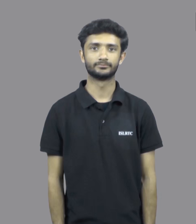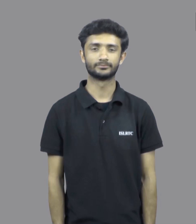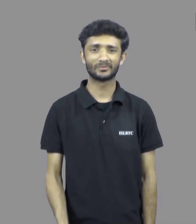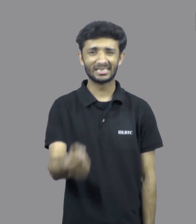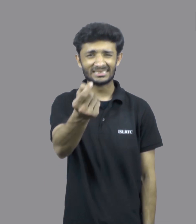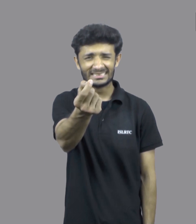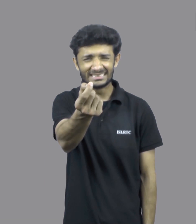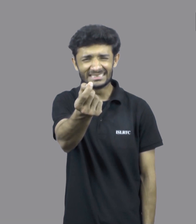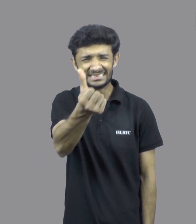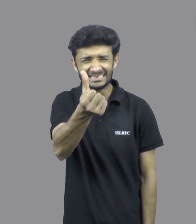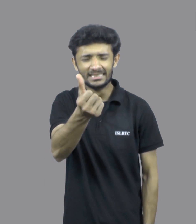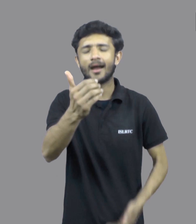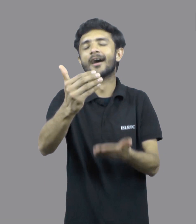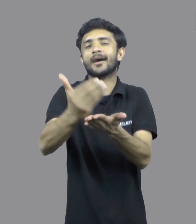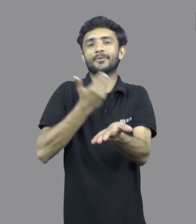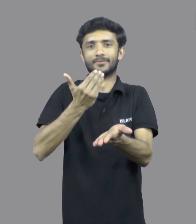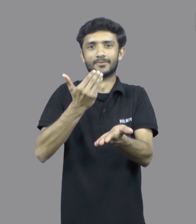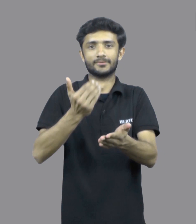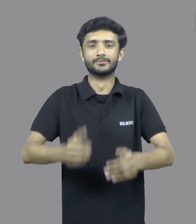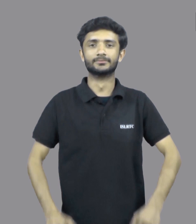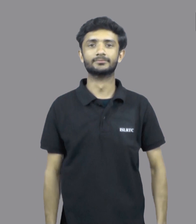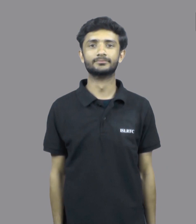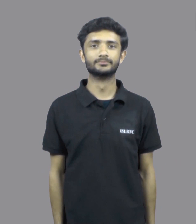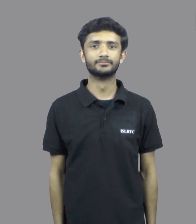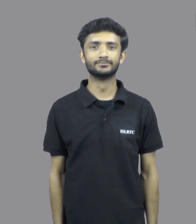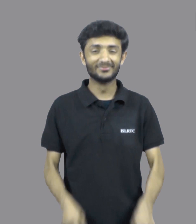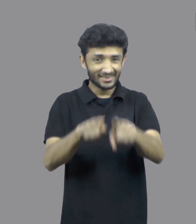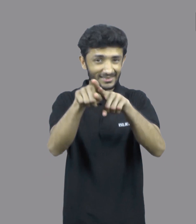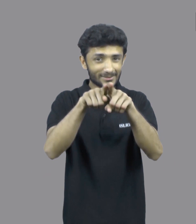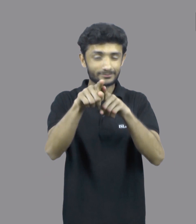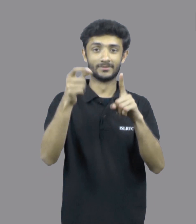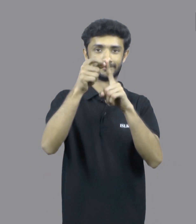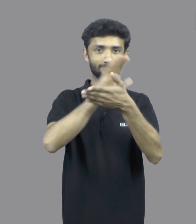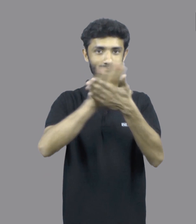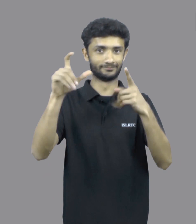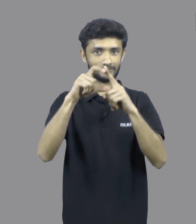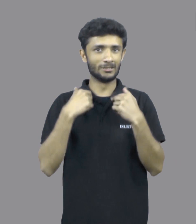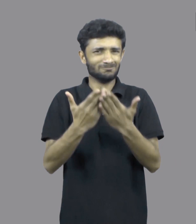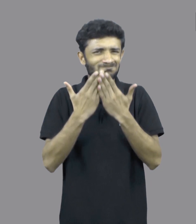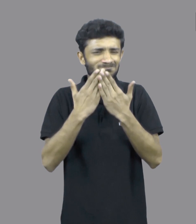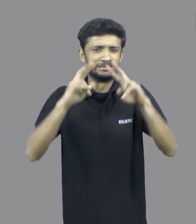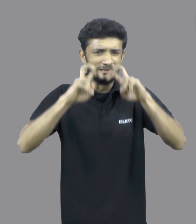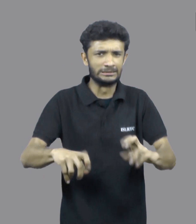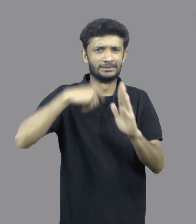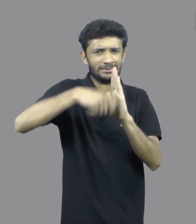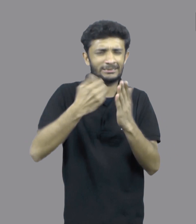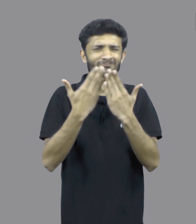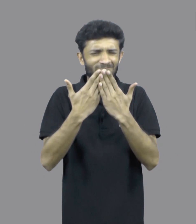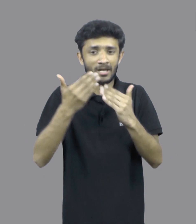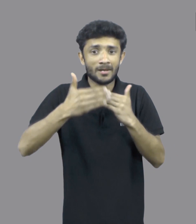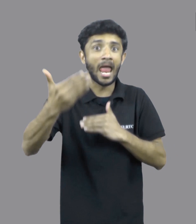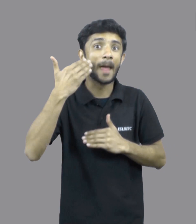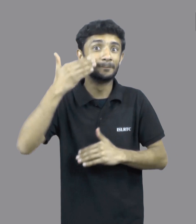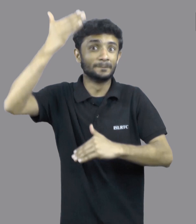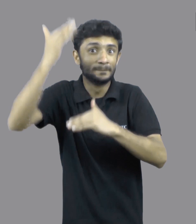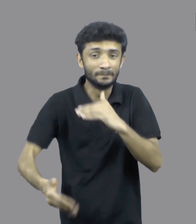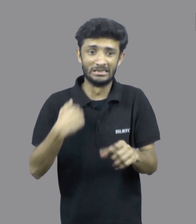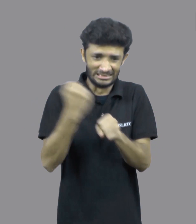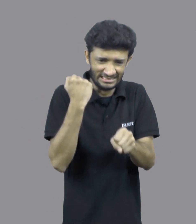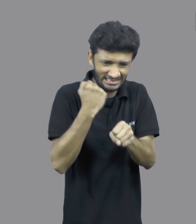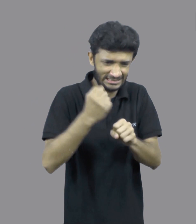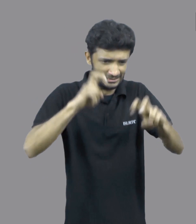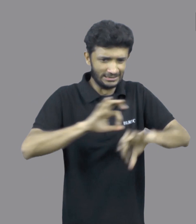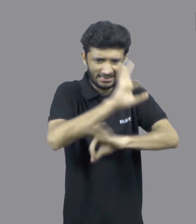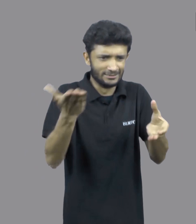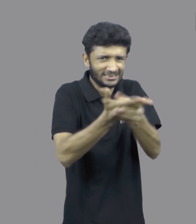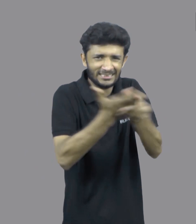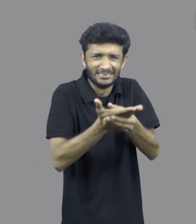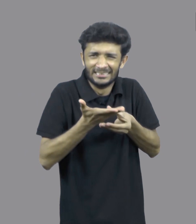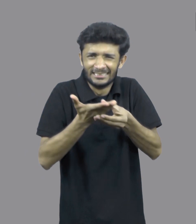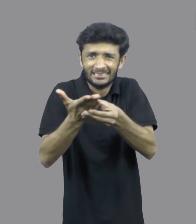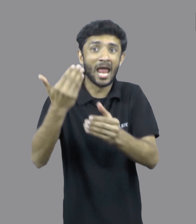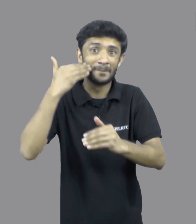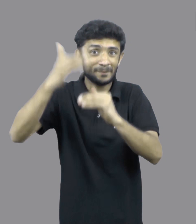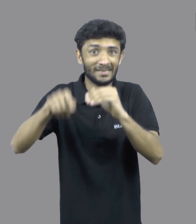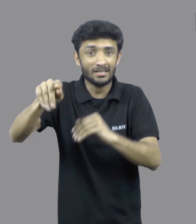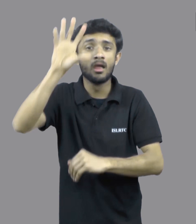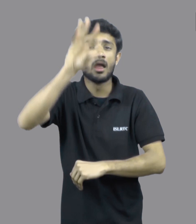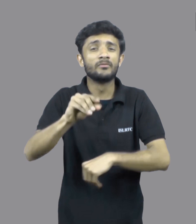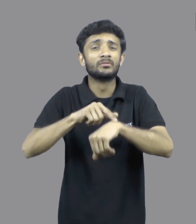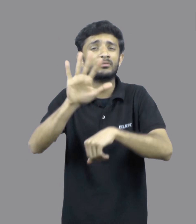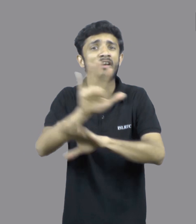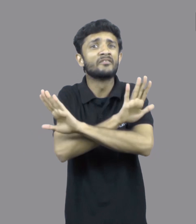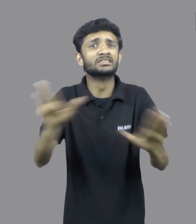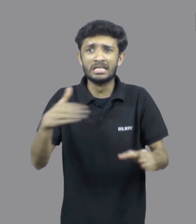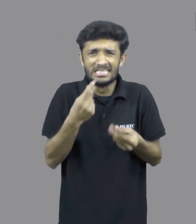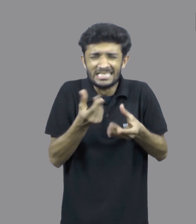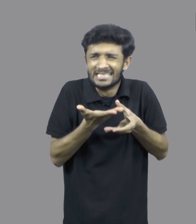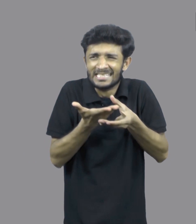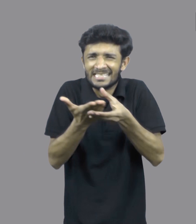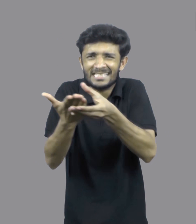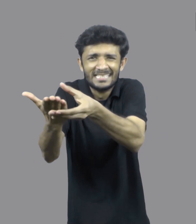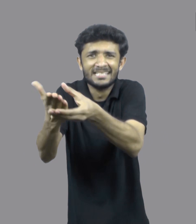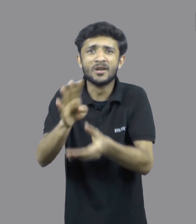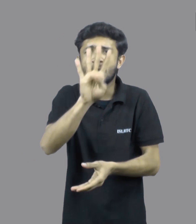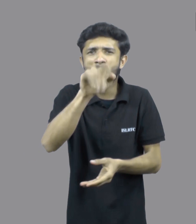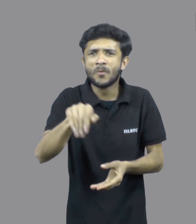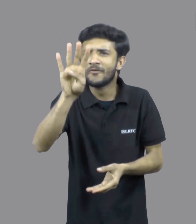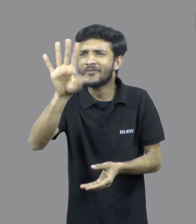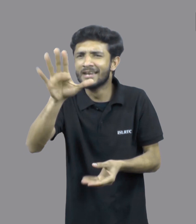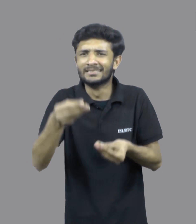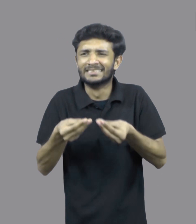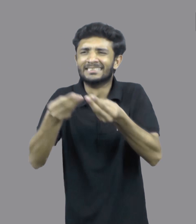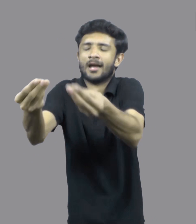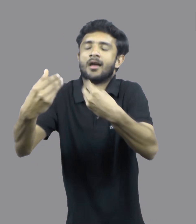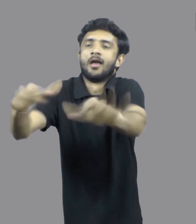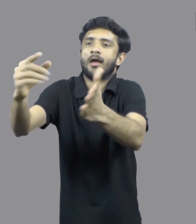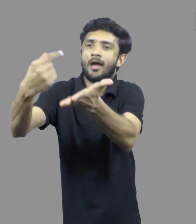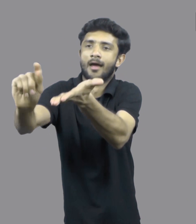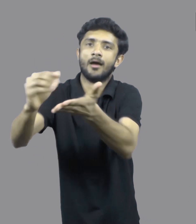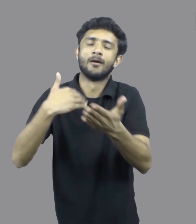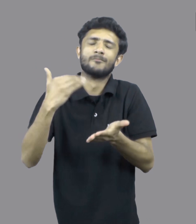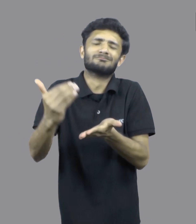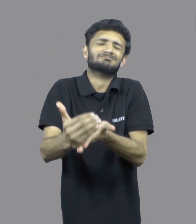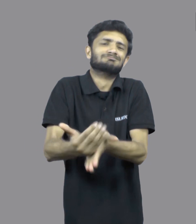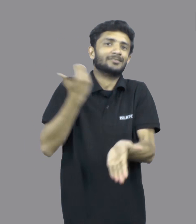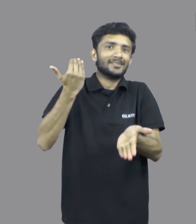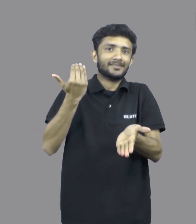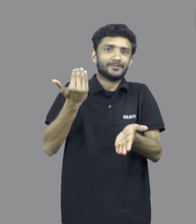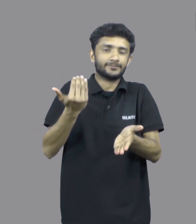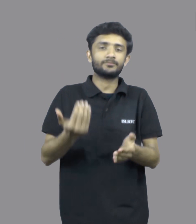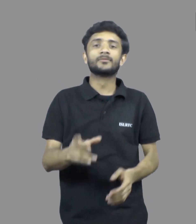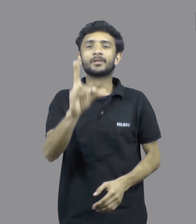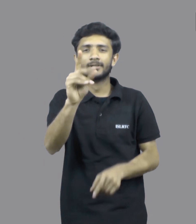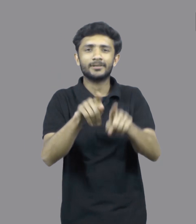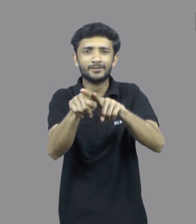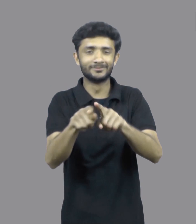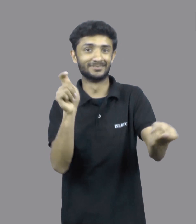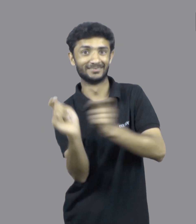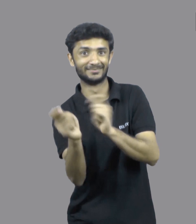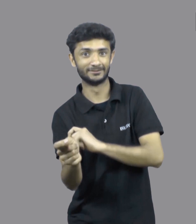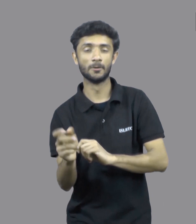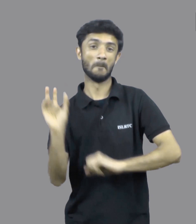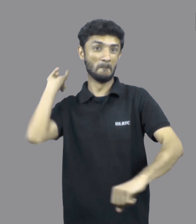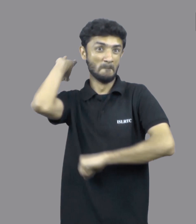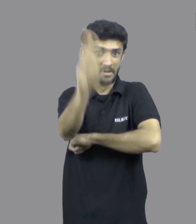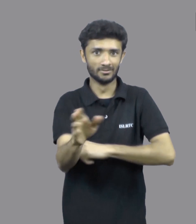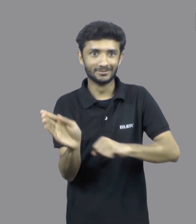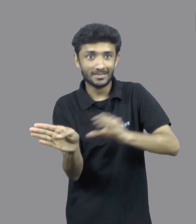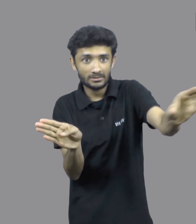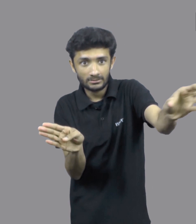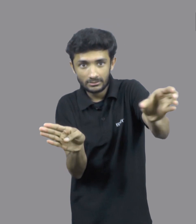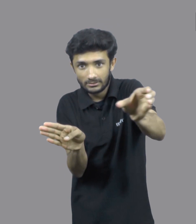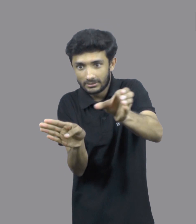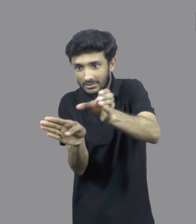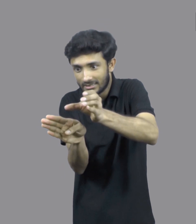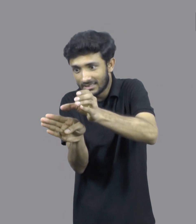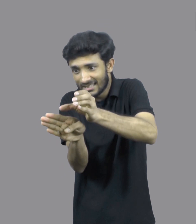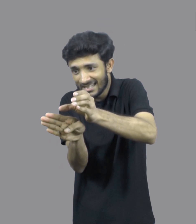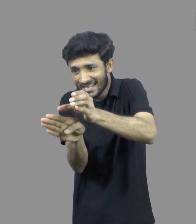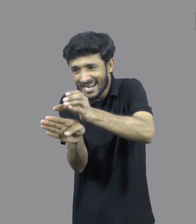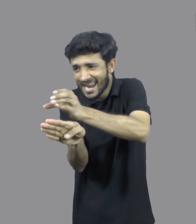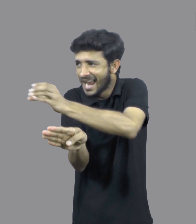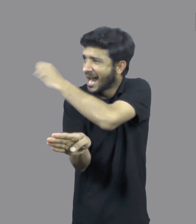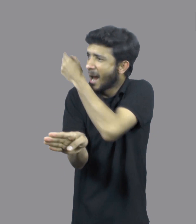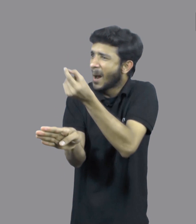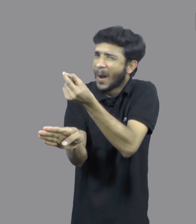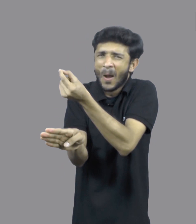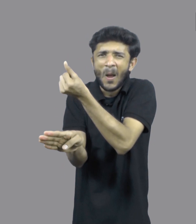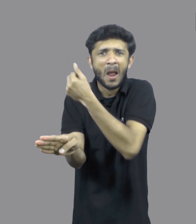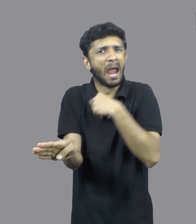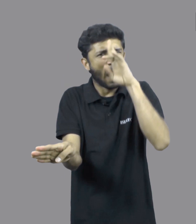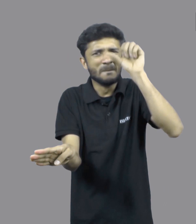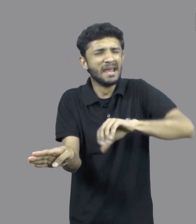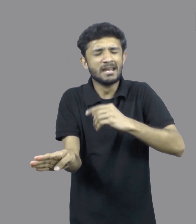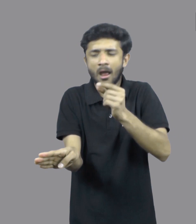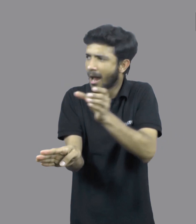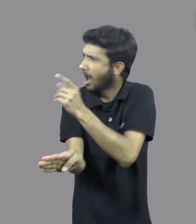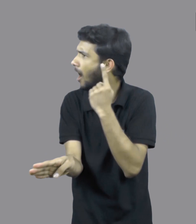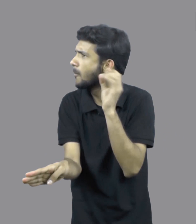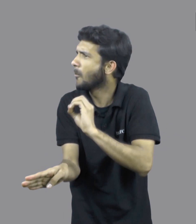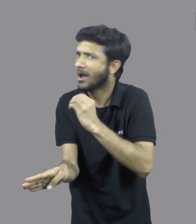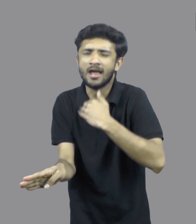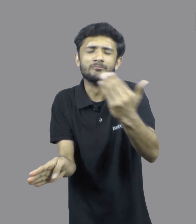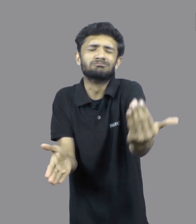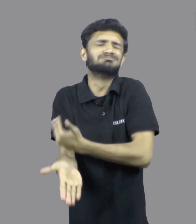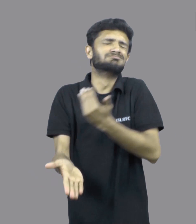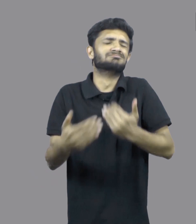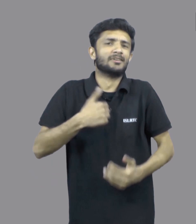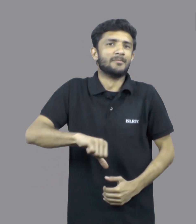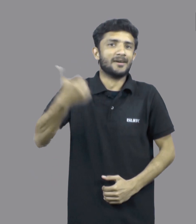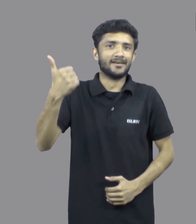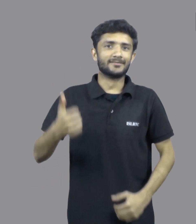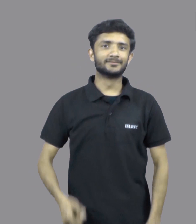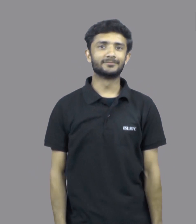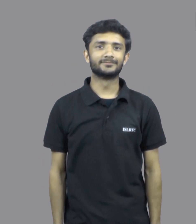By the skin of one's teeth